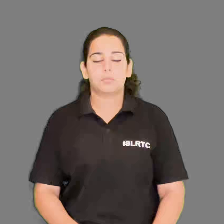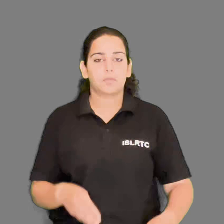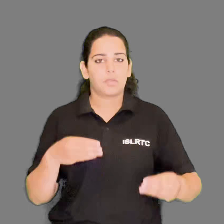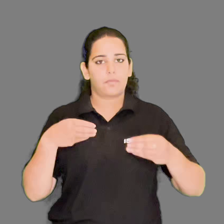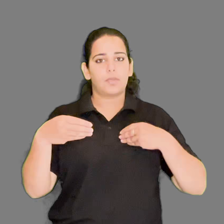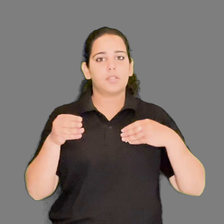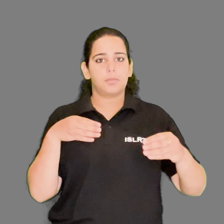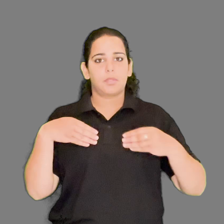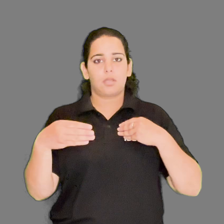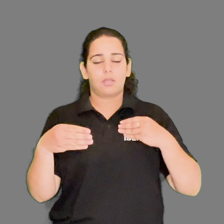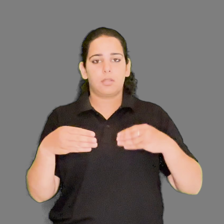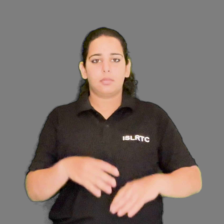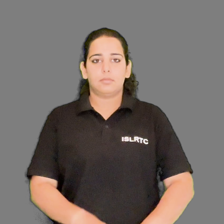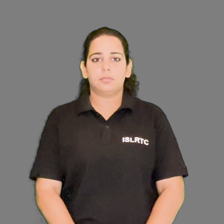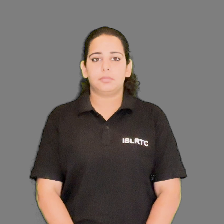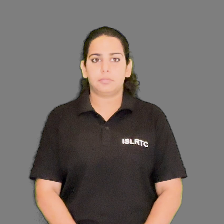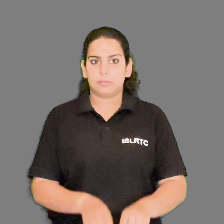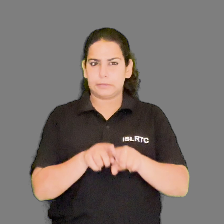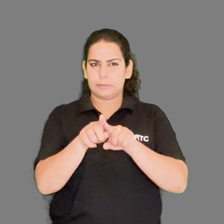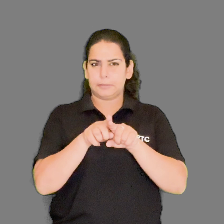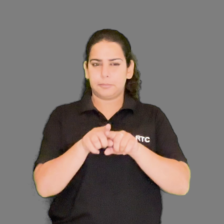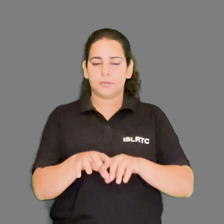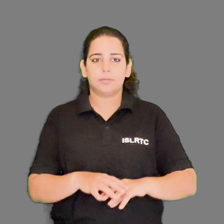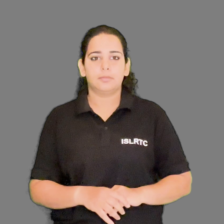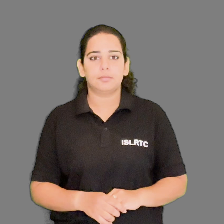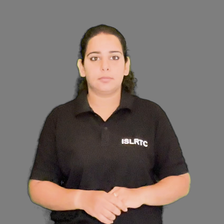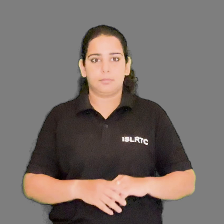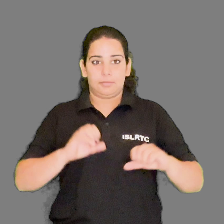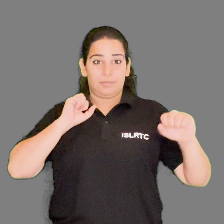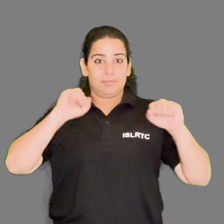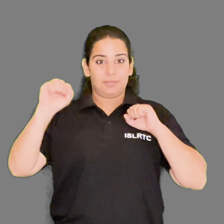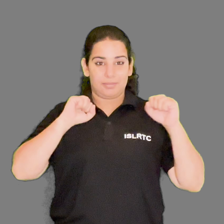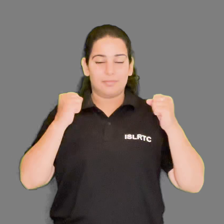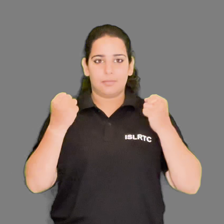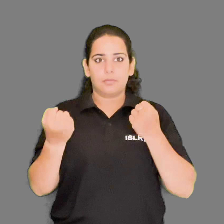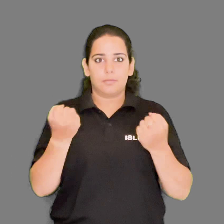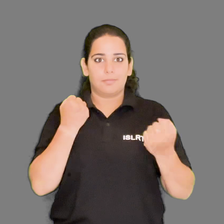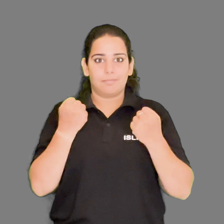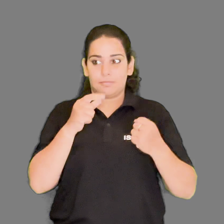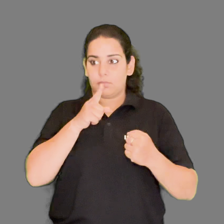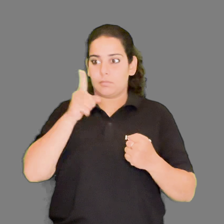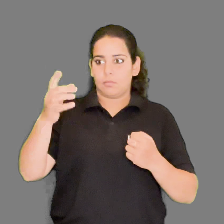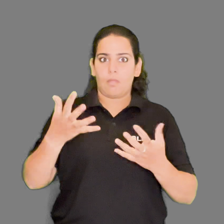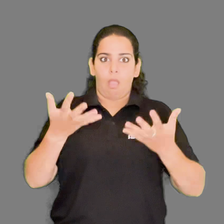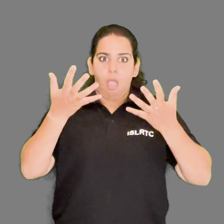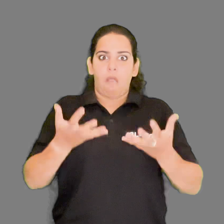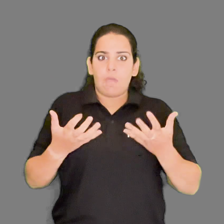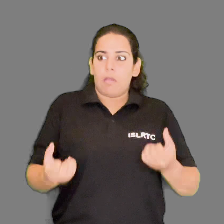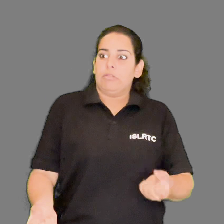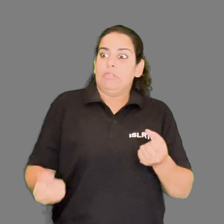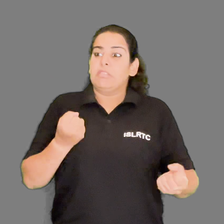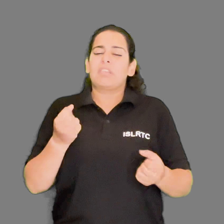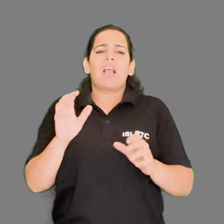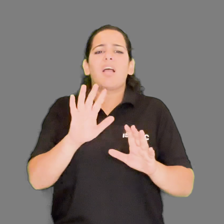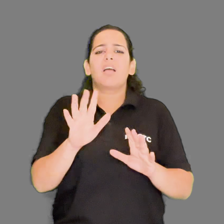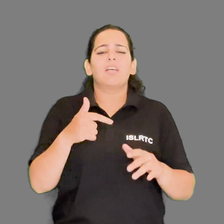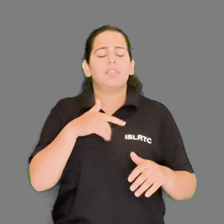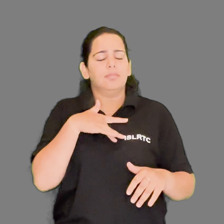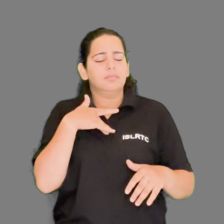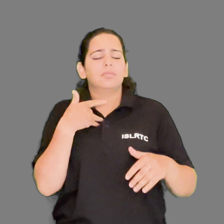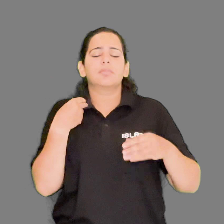Flexibility The ability to change or be changed easily according to the situation